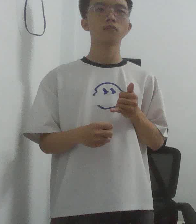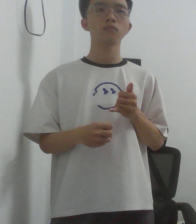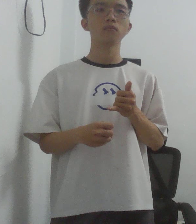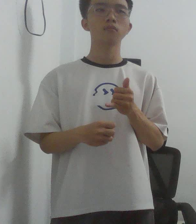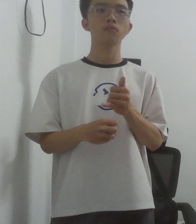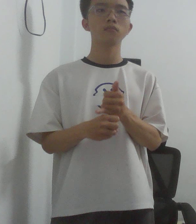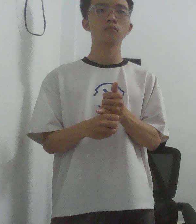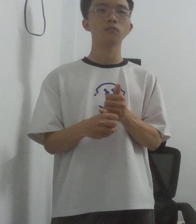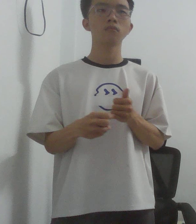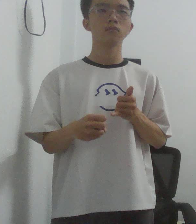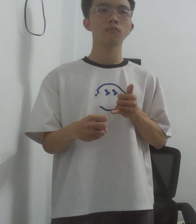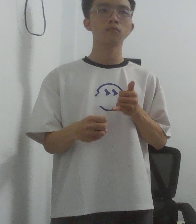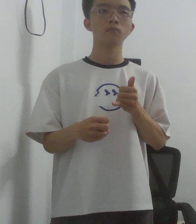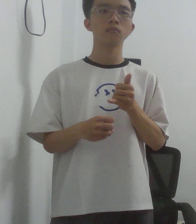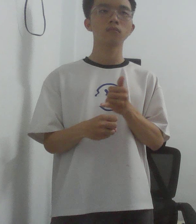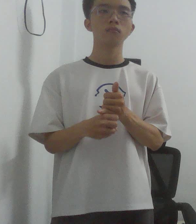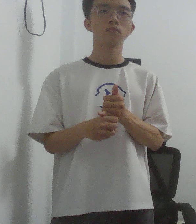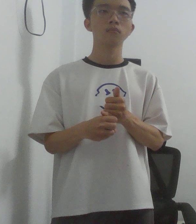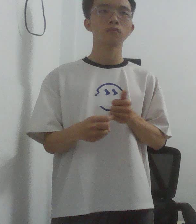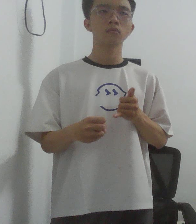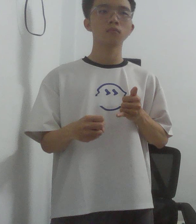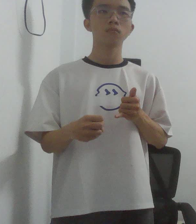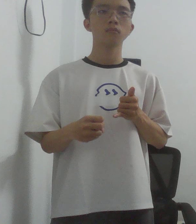cuoi nam